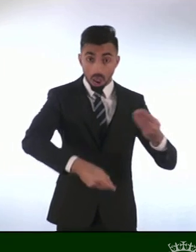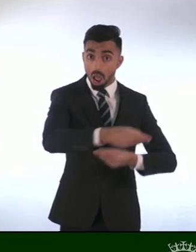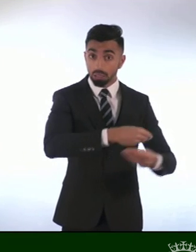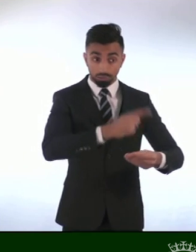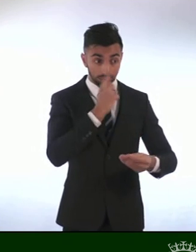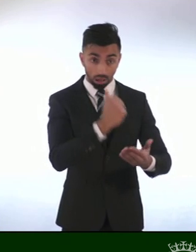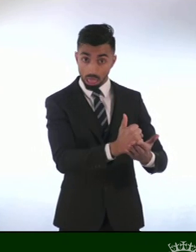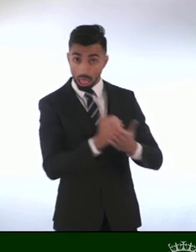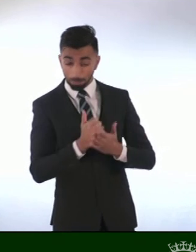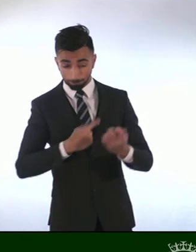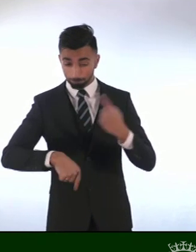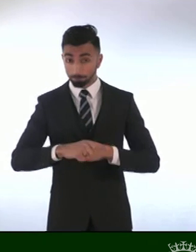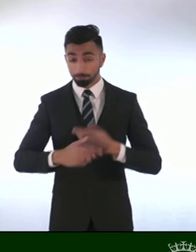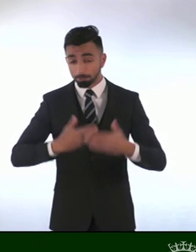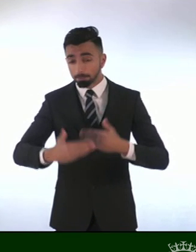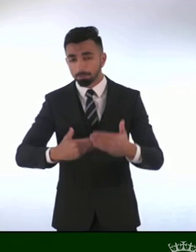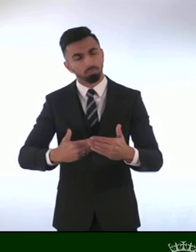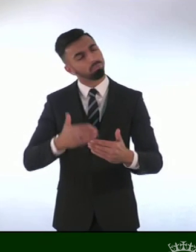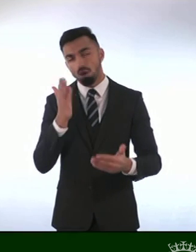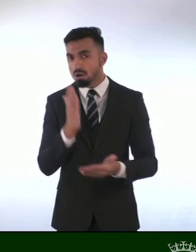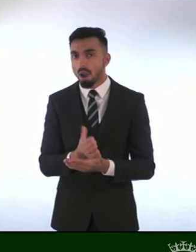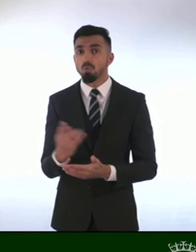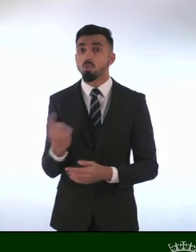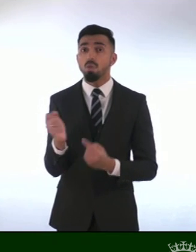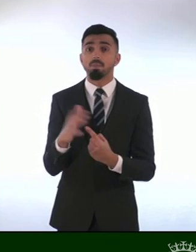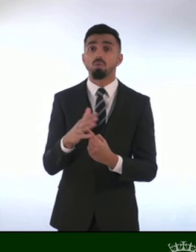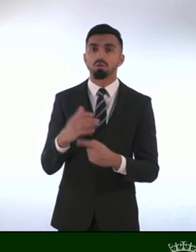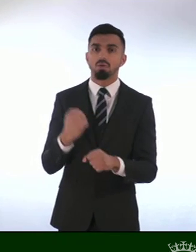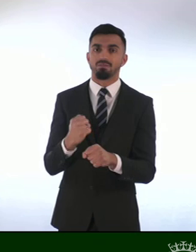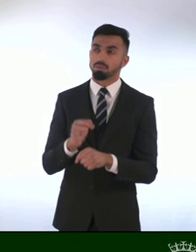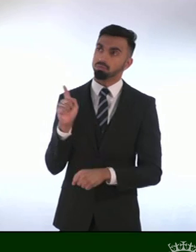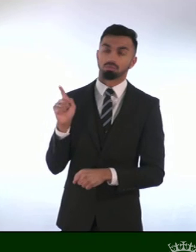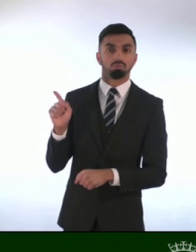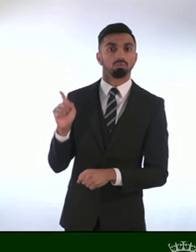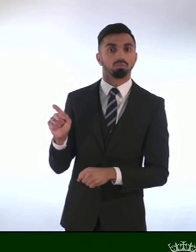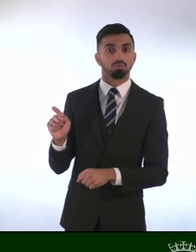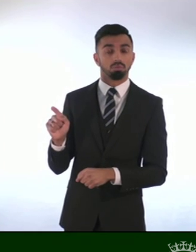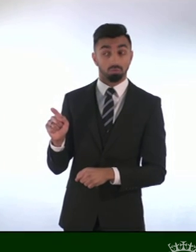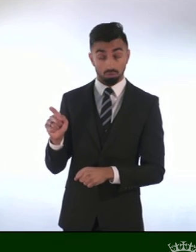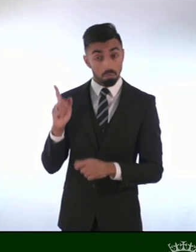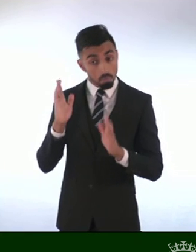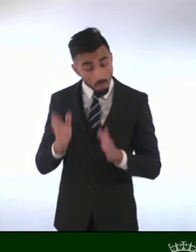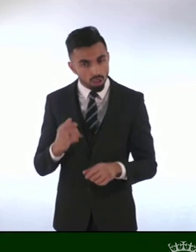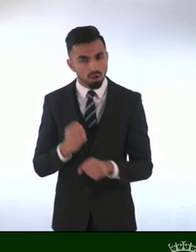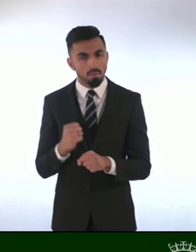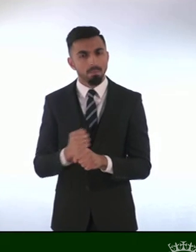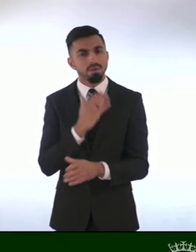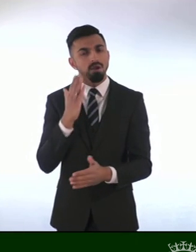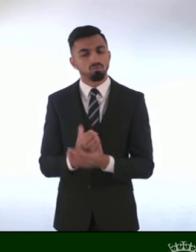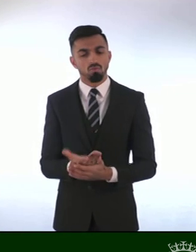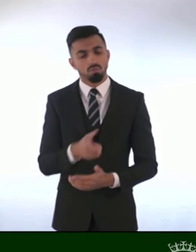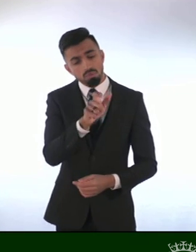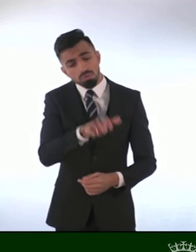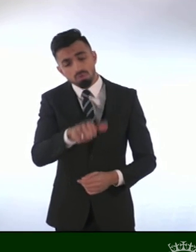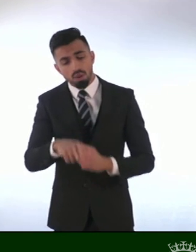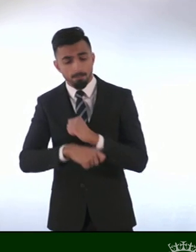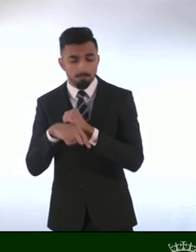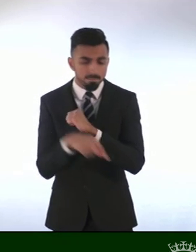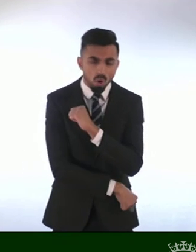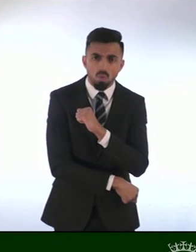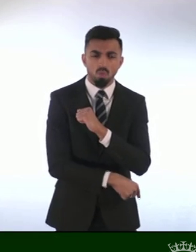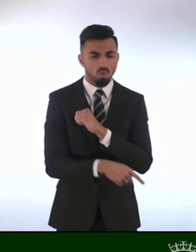That collective action must not allow the burden to fall most on those who lack the resources to cope, as happened after the financial crash.